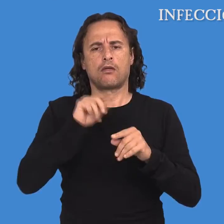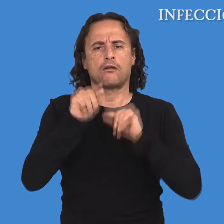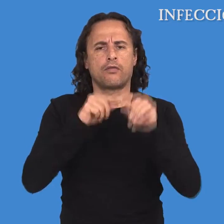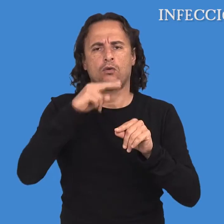virus